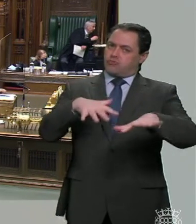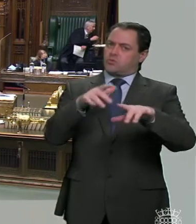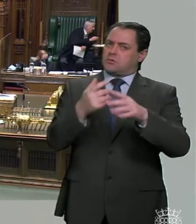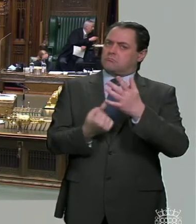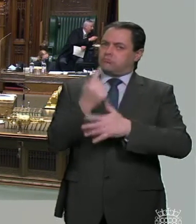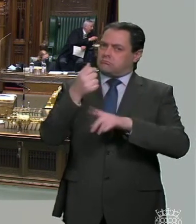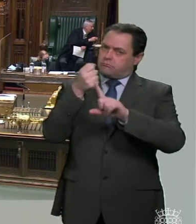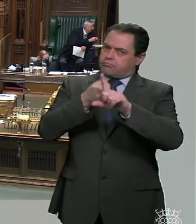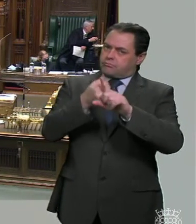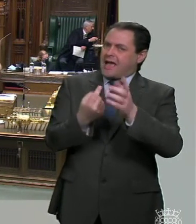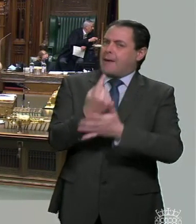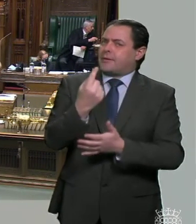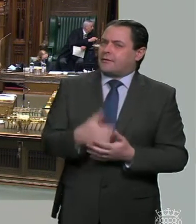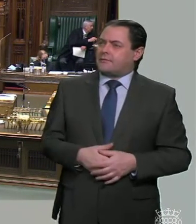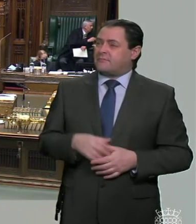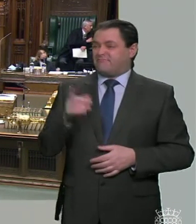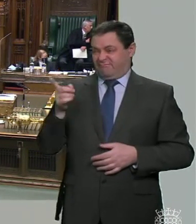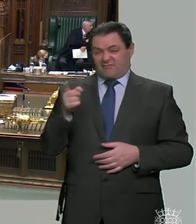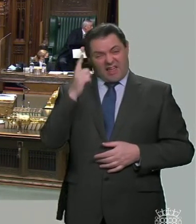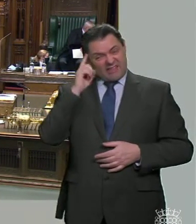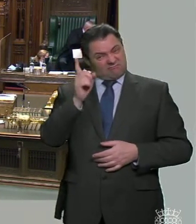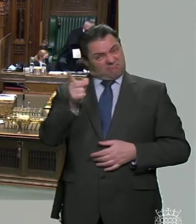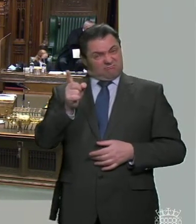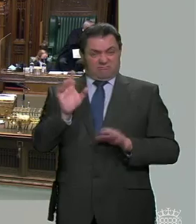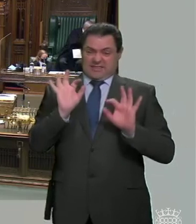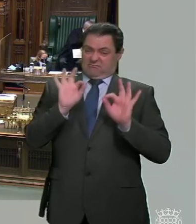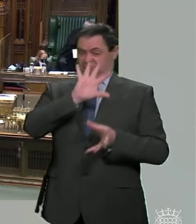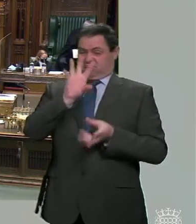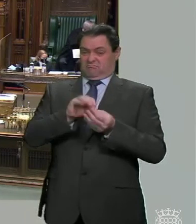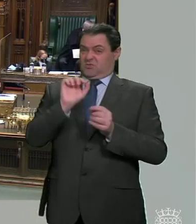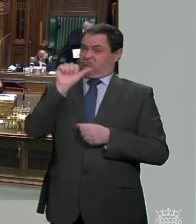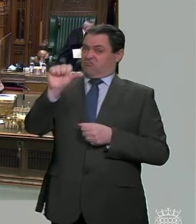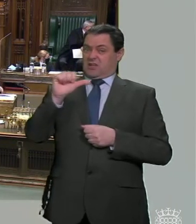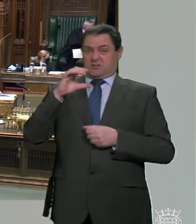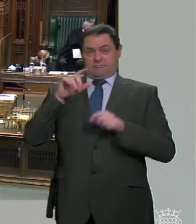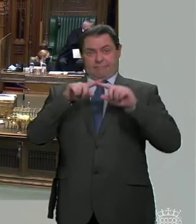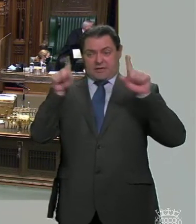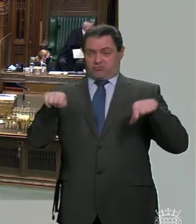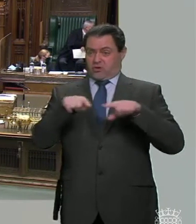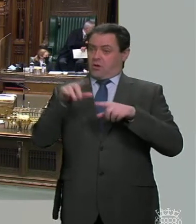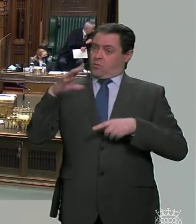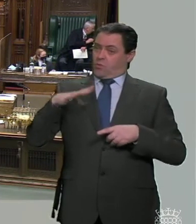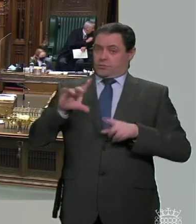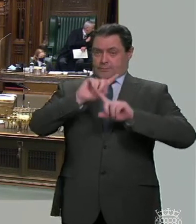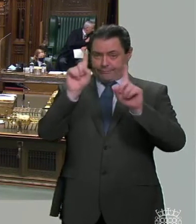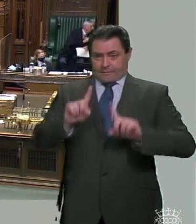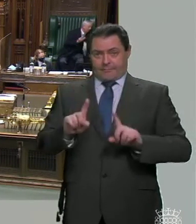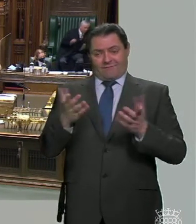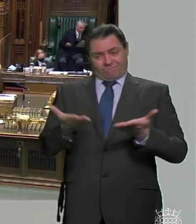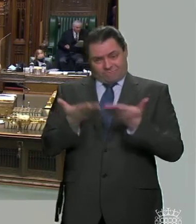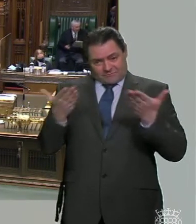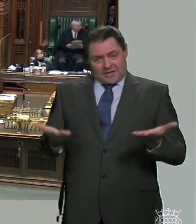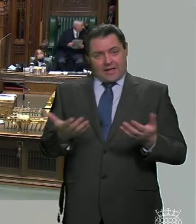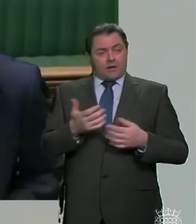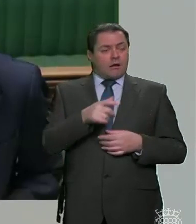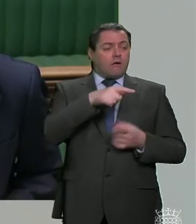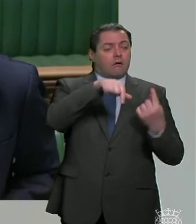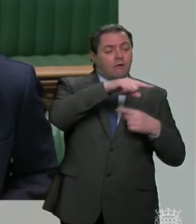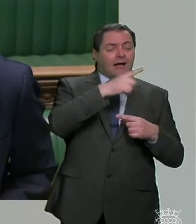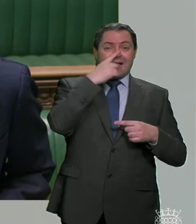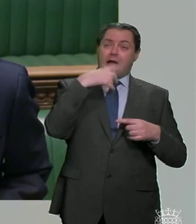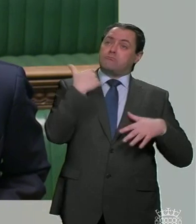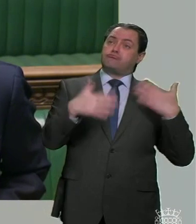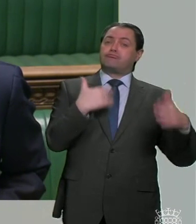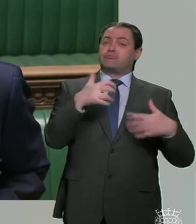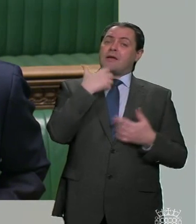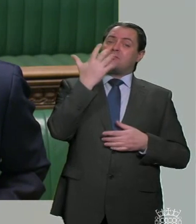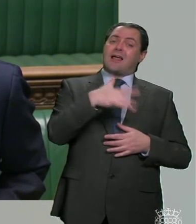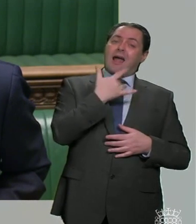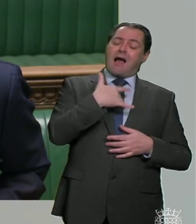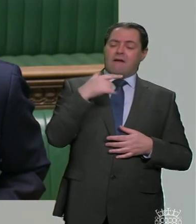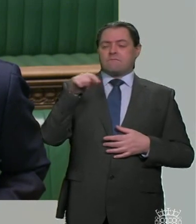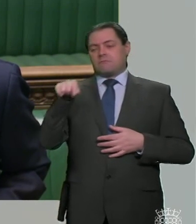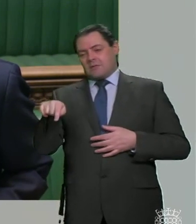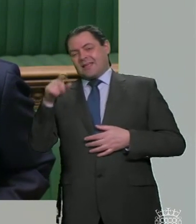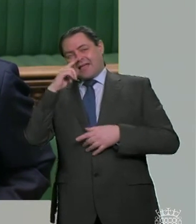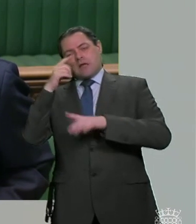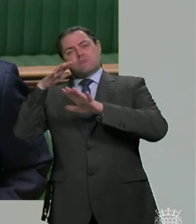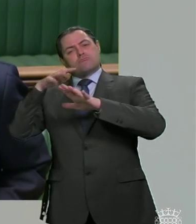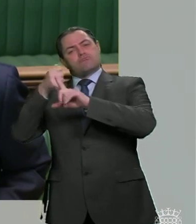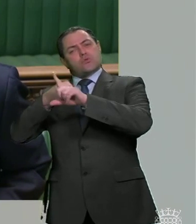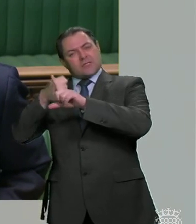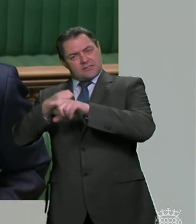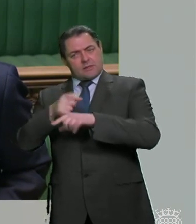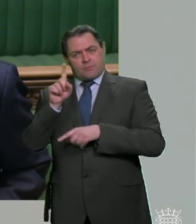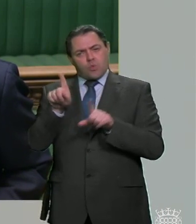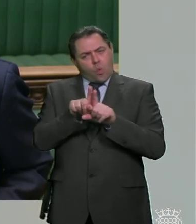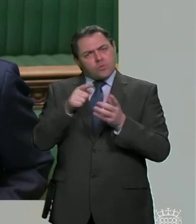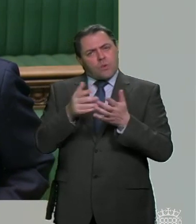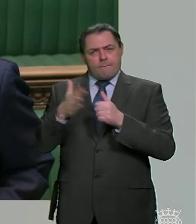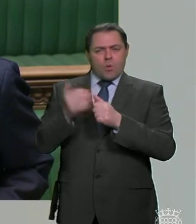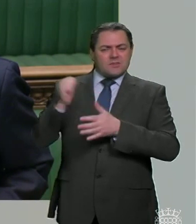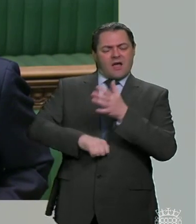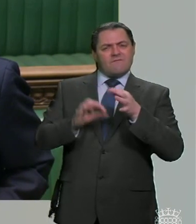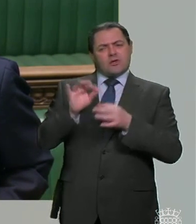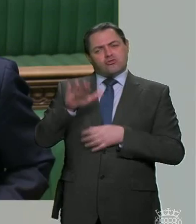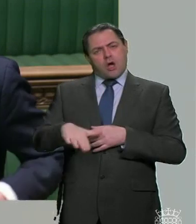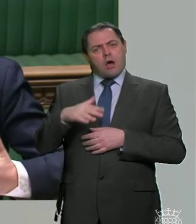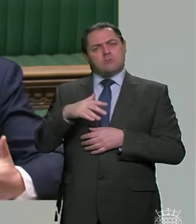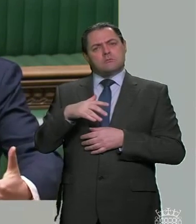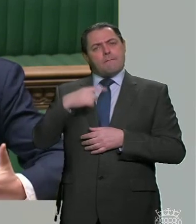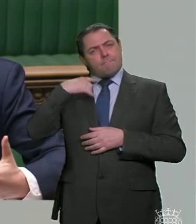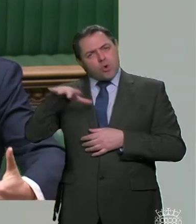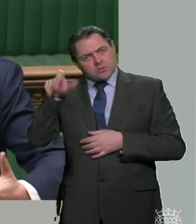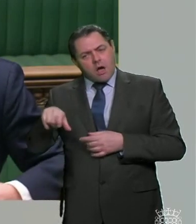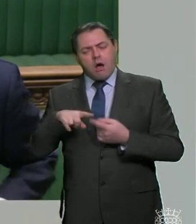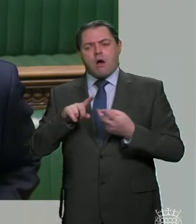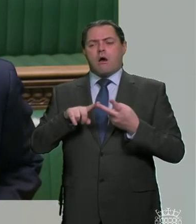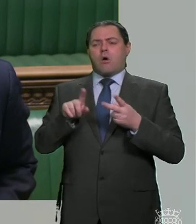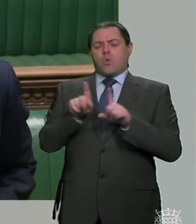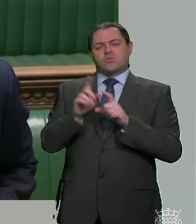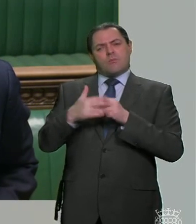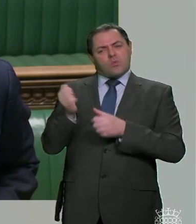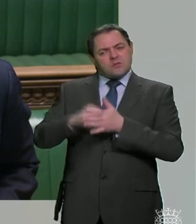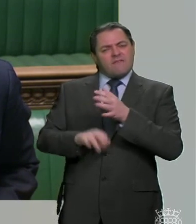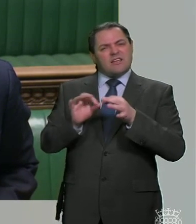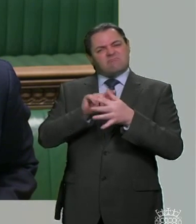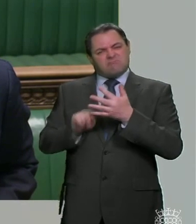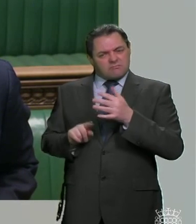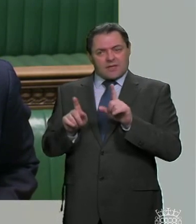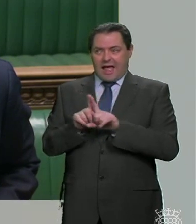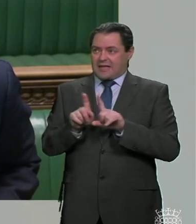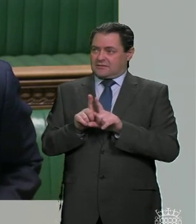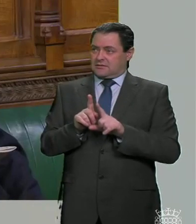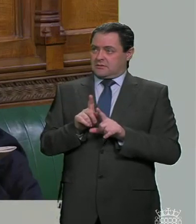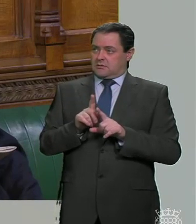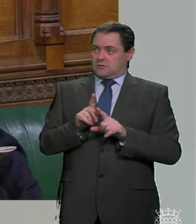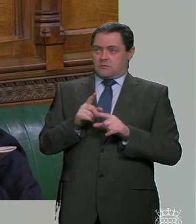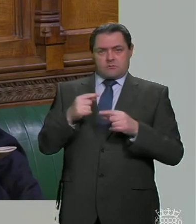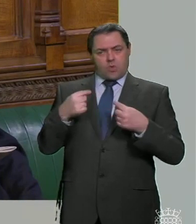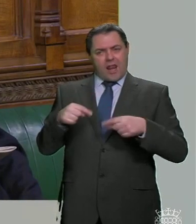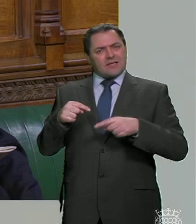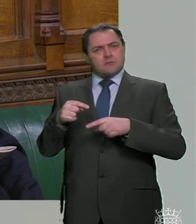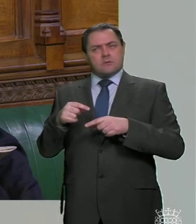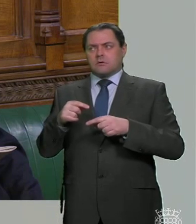My honourable Friend perfectly sums up the balance that we are trying to strike between allowing people, in a reasonable way, to go about their daily lives and bringing in tougher sentences for child murderers, tougher punishments for sex offenders, and stopping the continuing practice of allowing people out early.